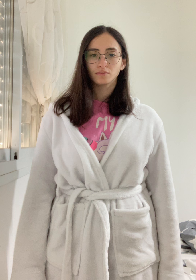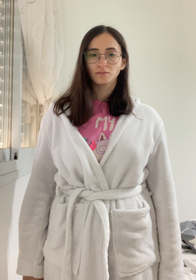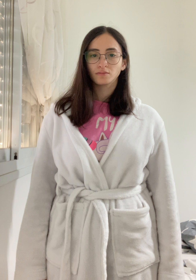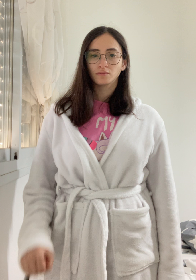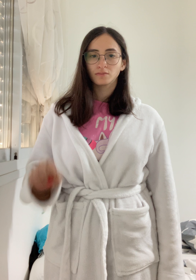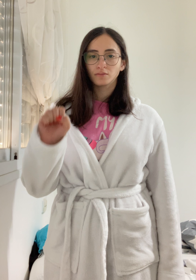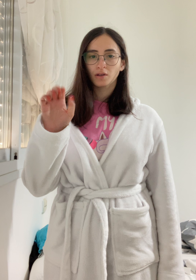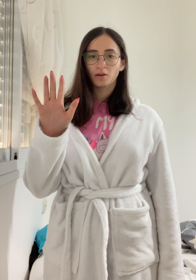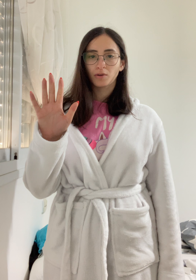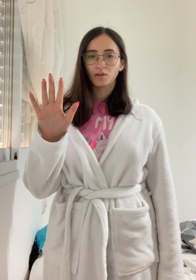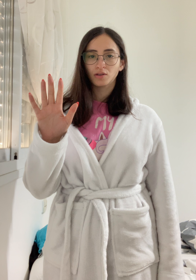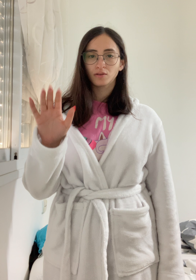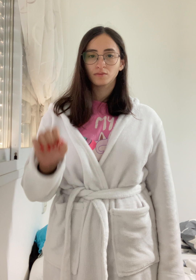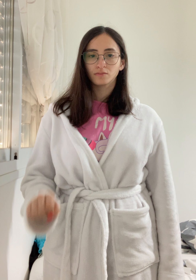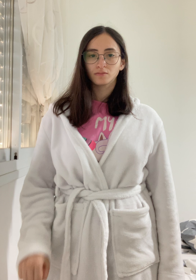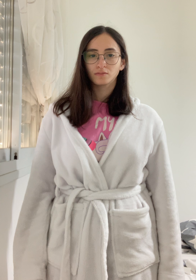חמש